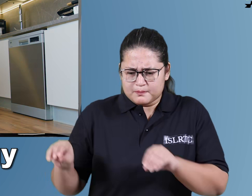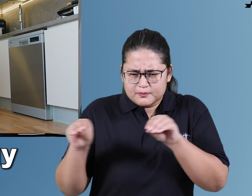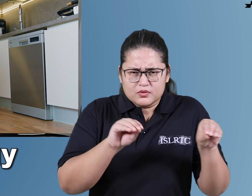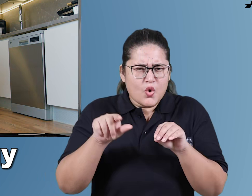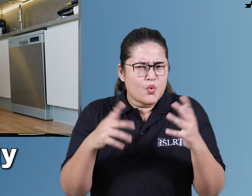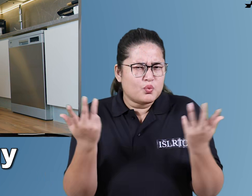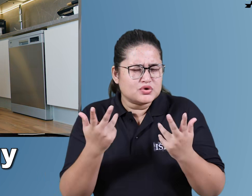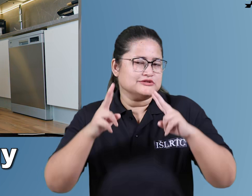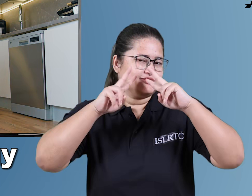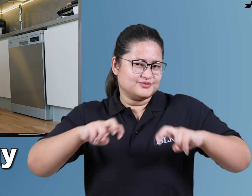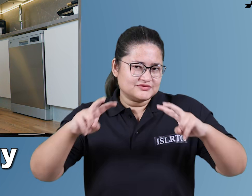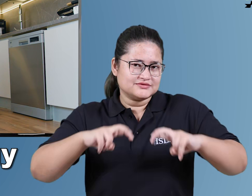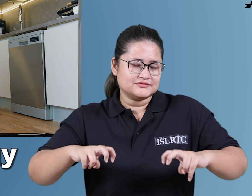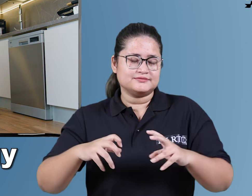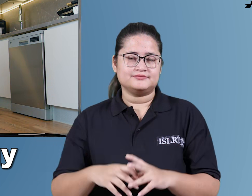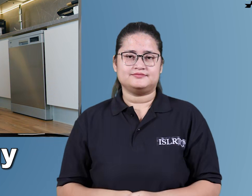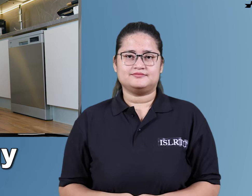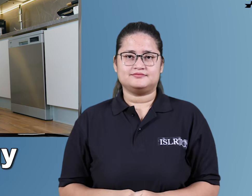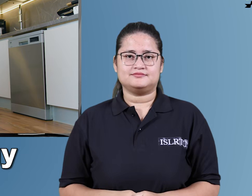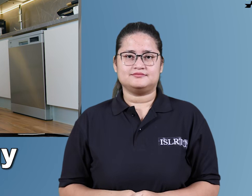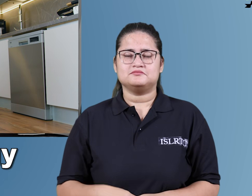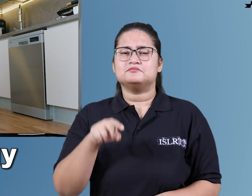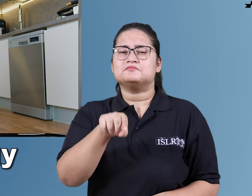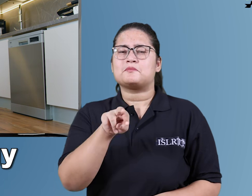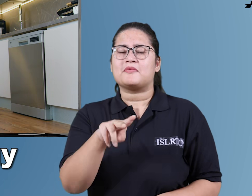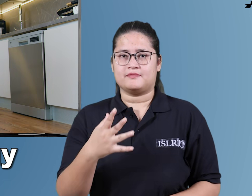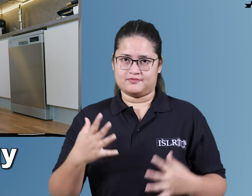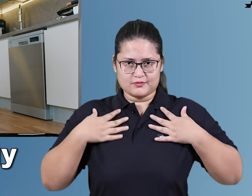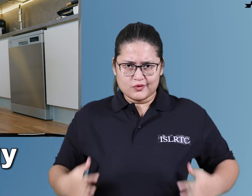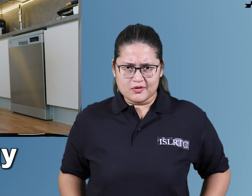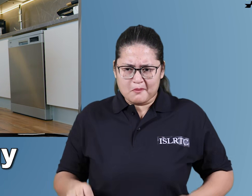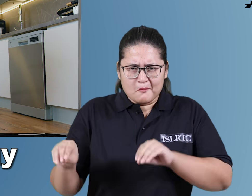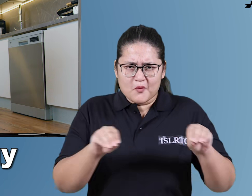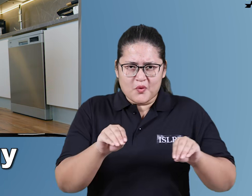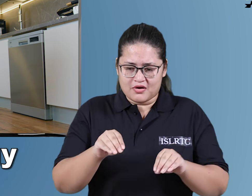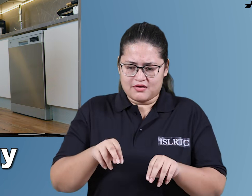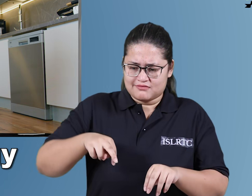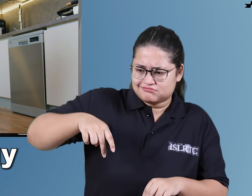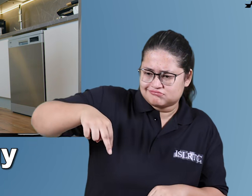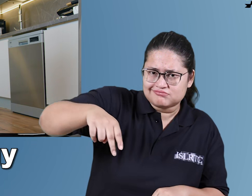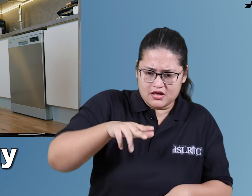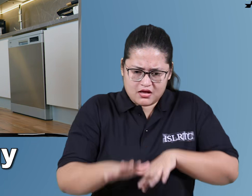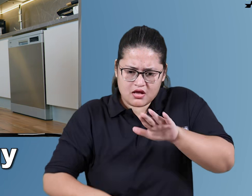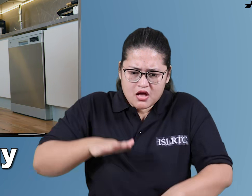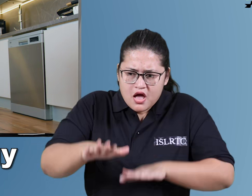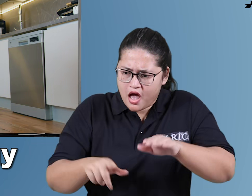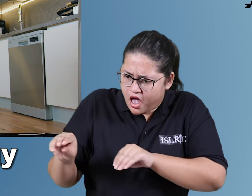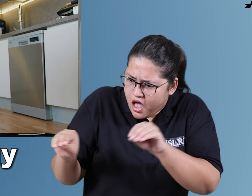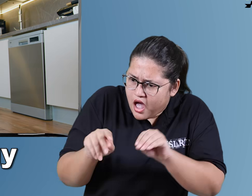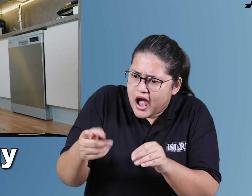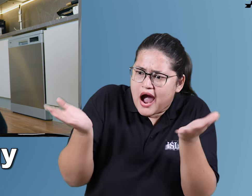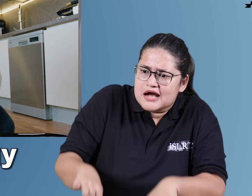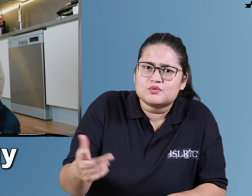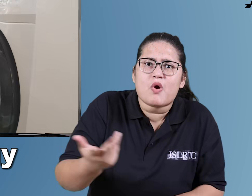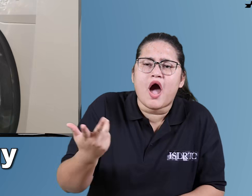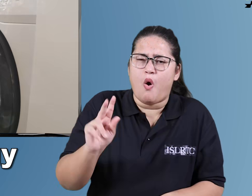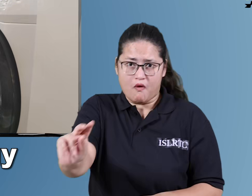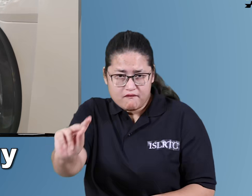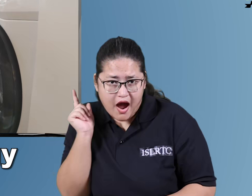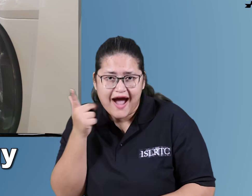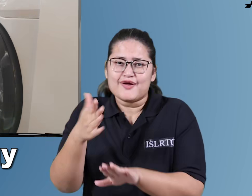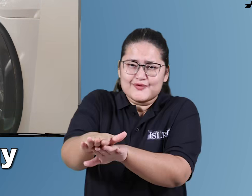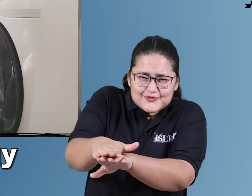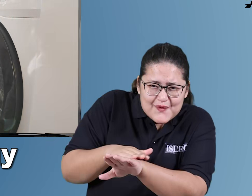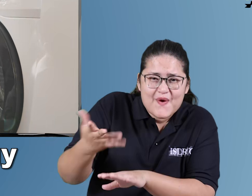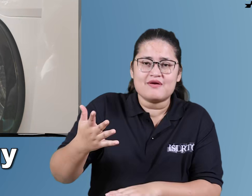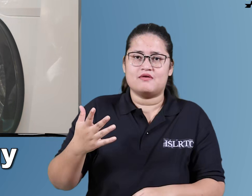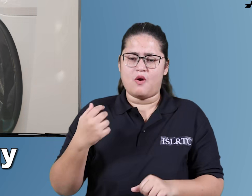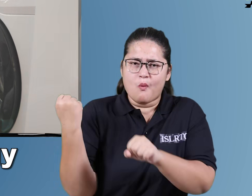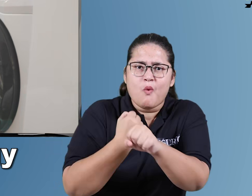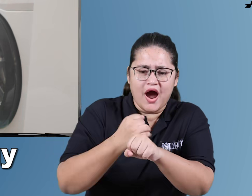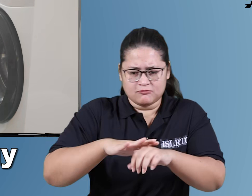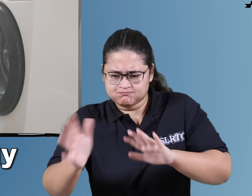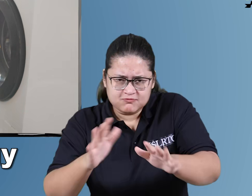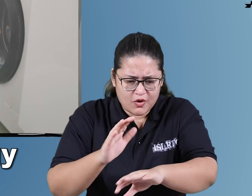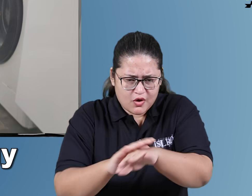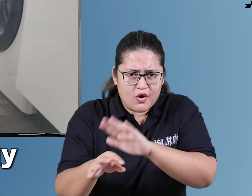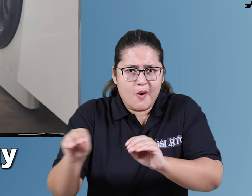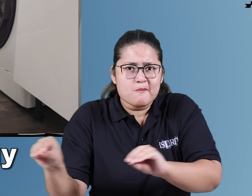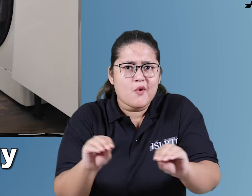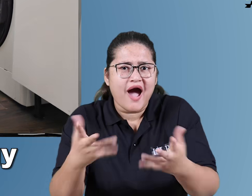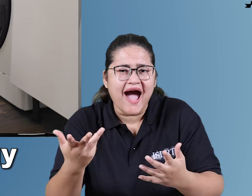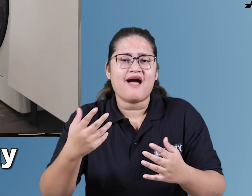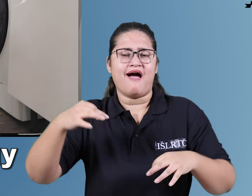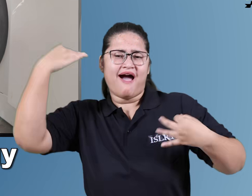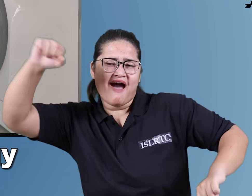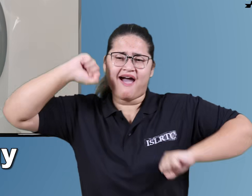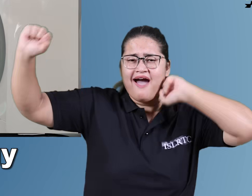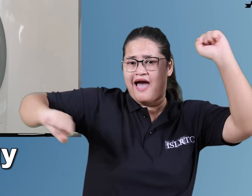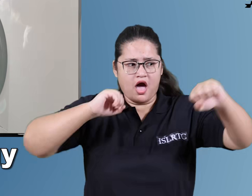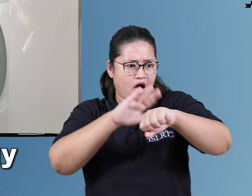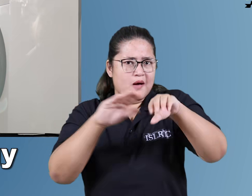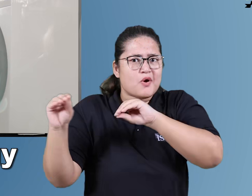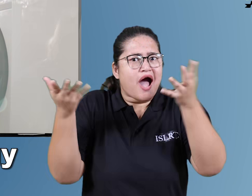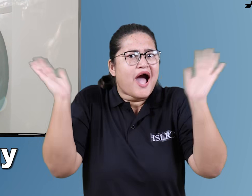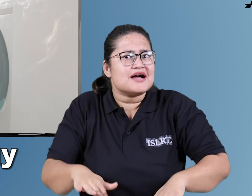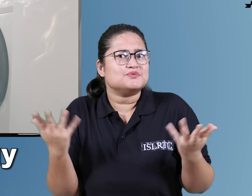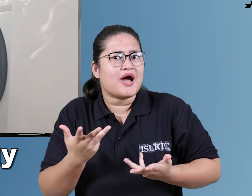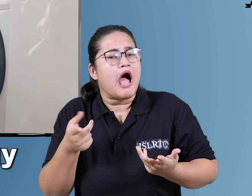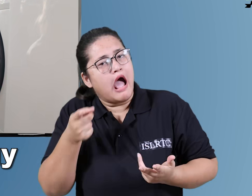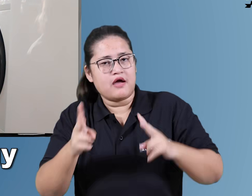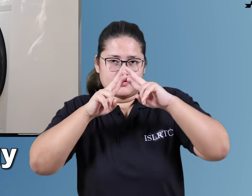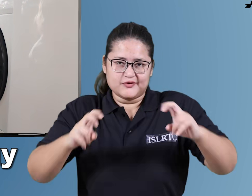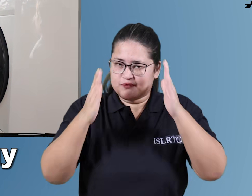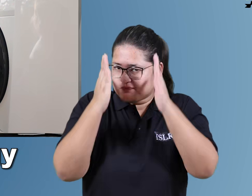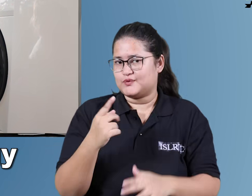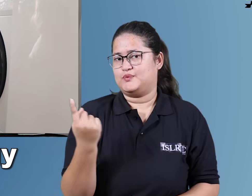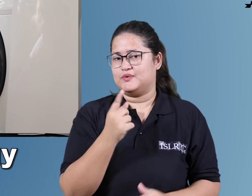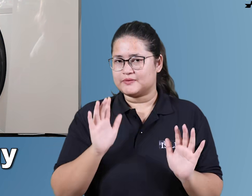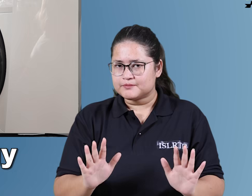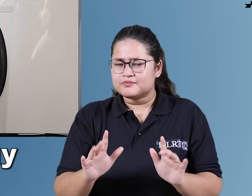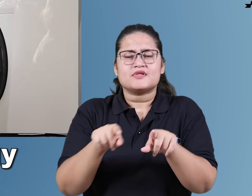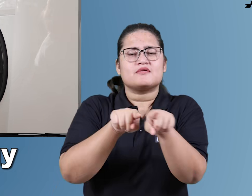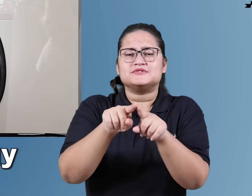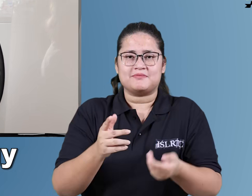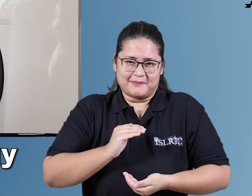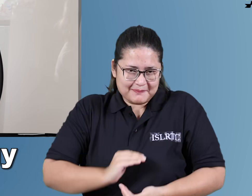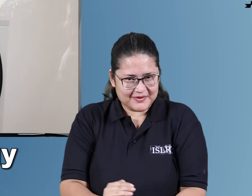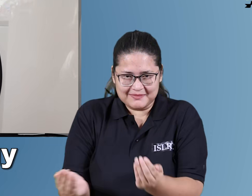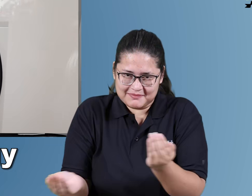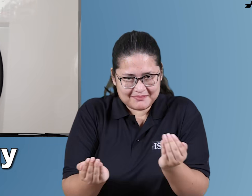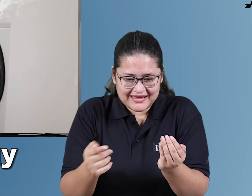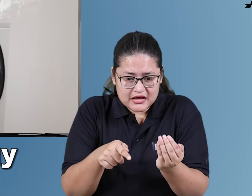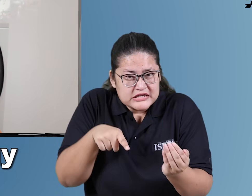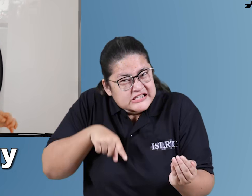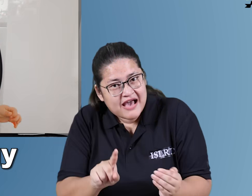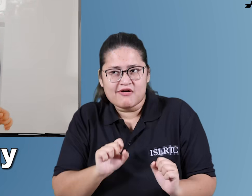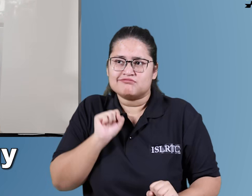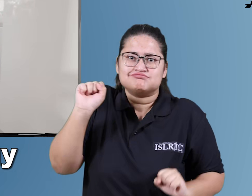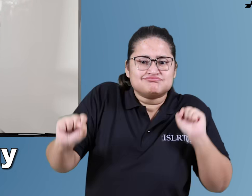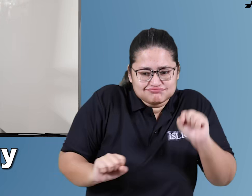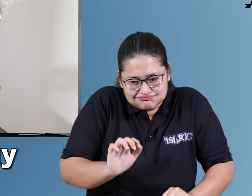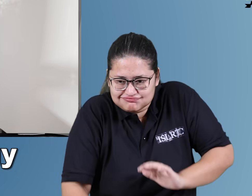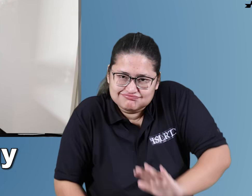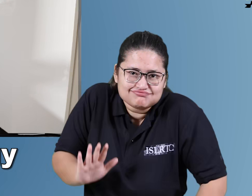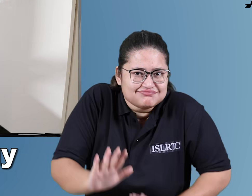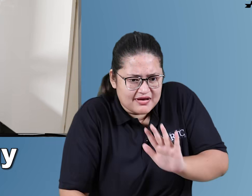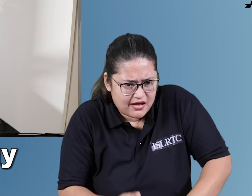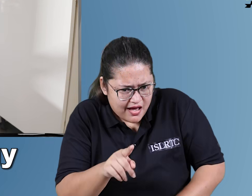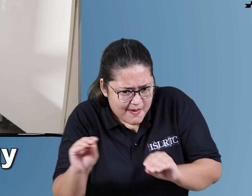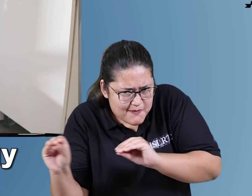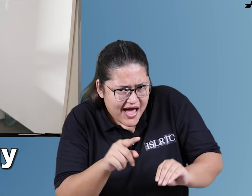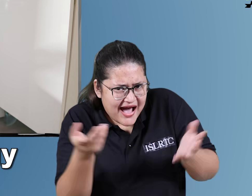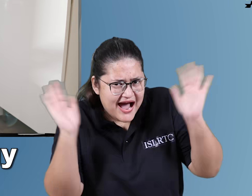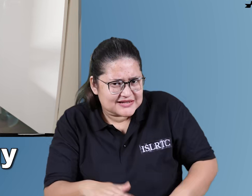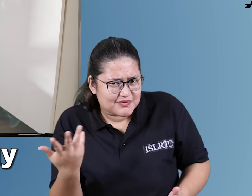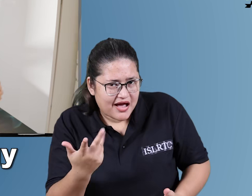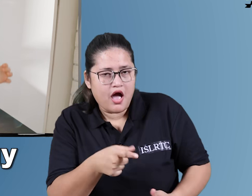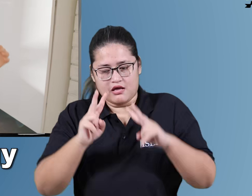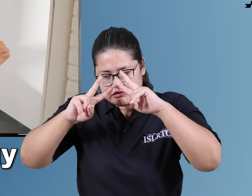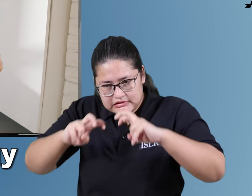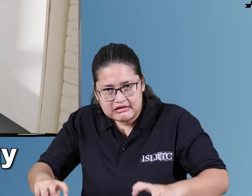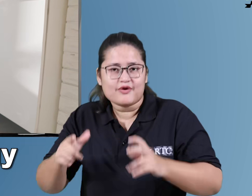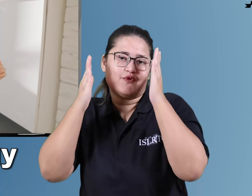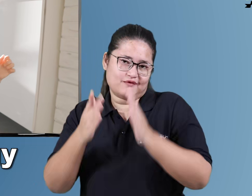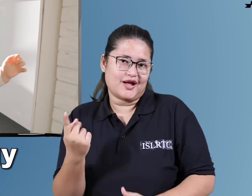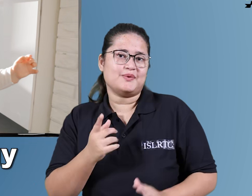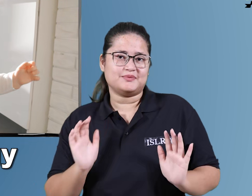Kinesiology Kinesiology is the study of human movement, concentrating on various forms of activity such as walking, running, and hand movements. For example, we can observe a baby's body mechanics as they learn to walk.